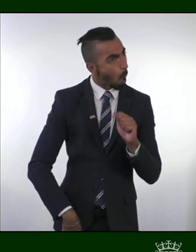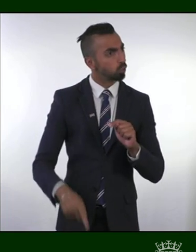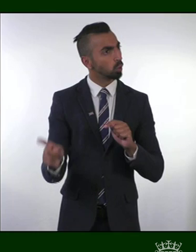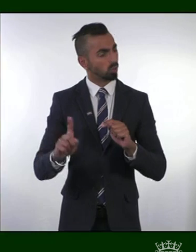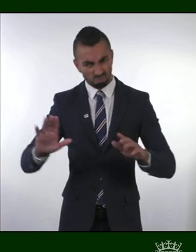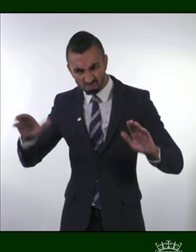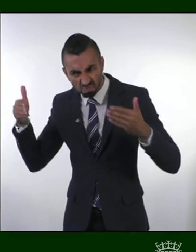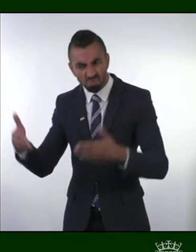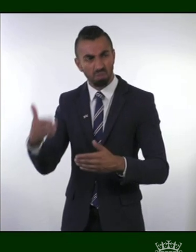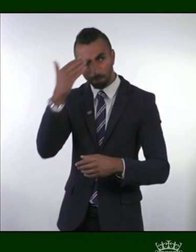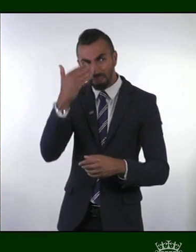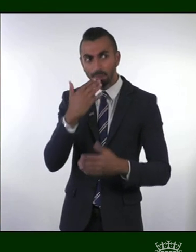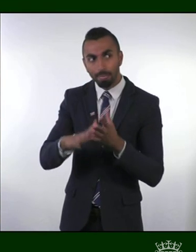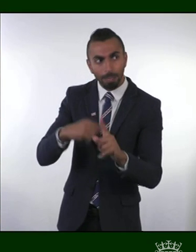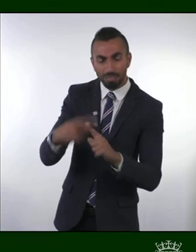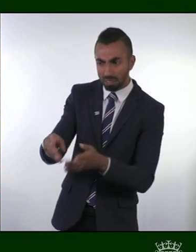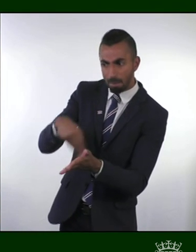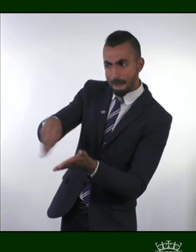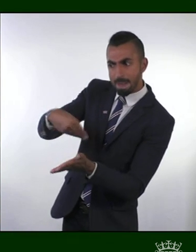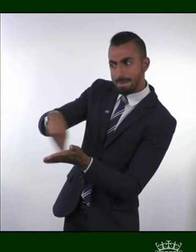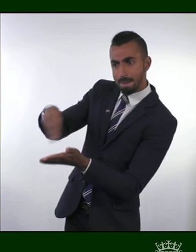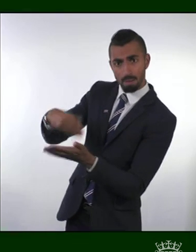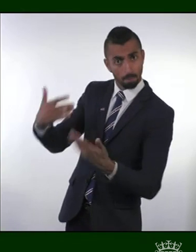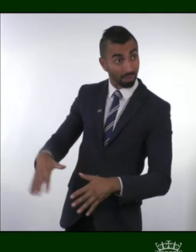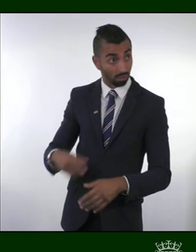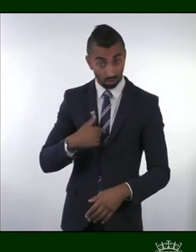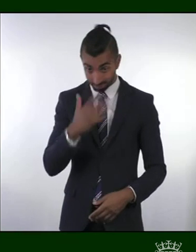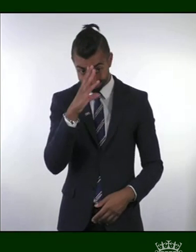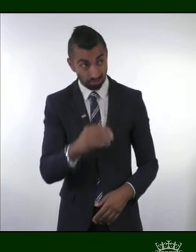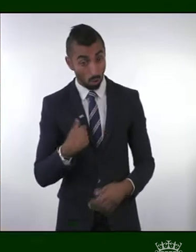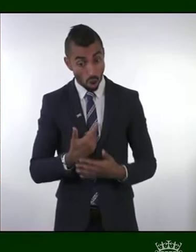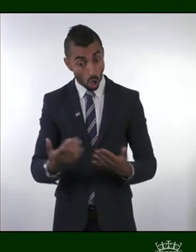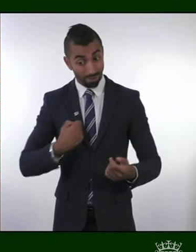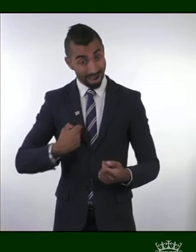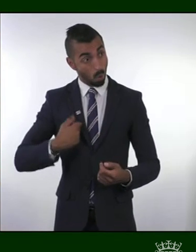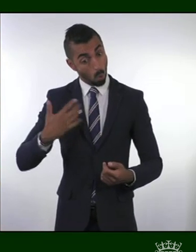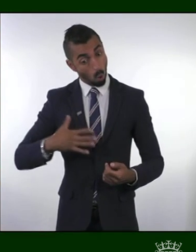Indeed, I seem to recall that many of those measures were opposed by Opposition parties.